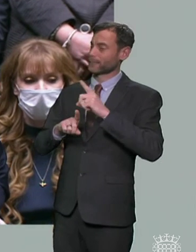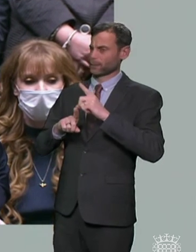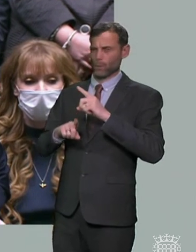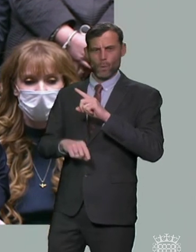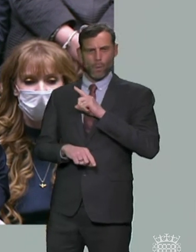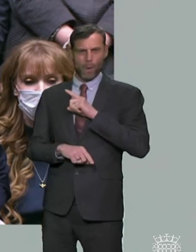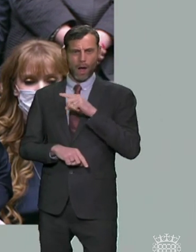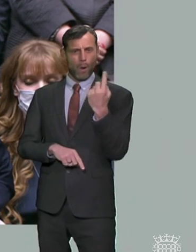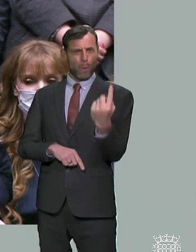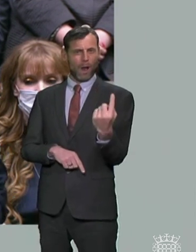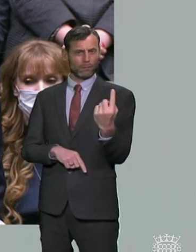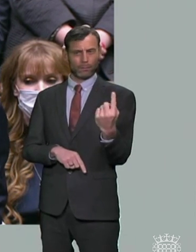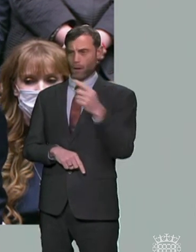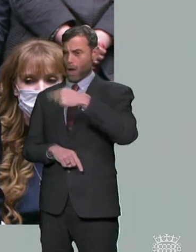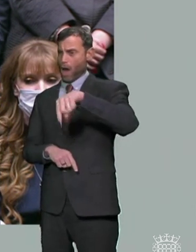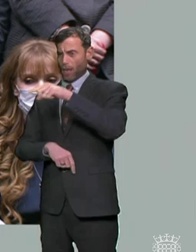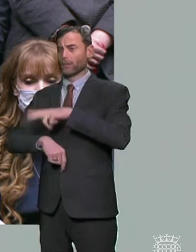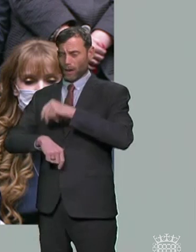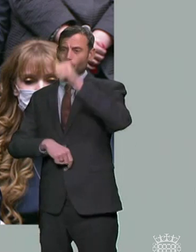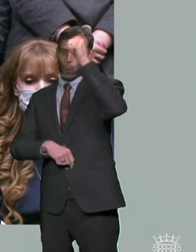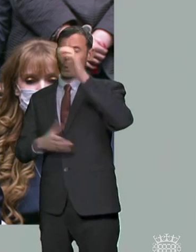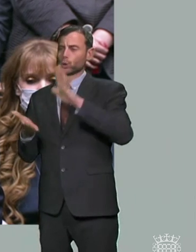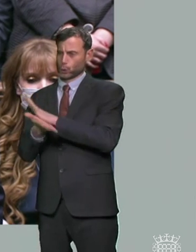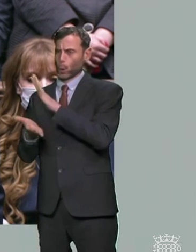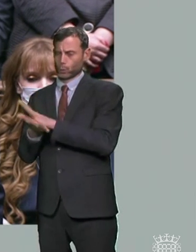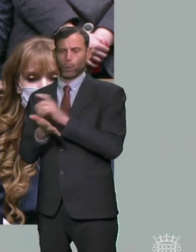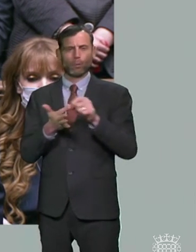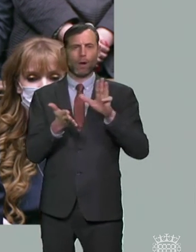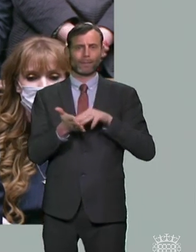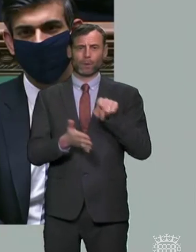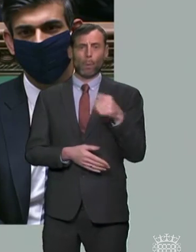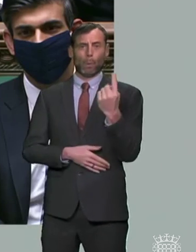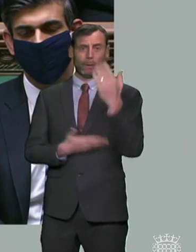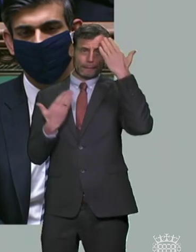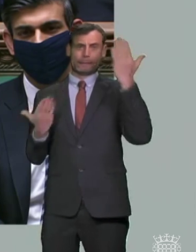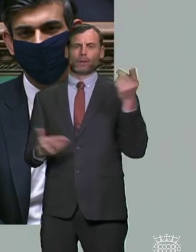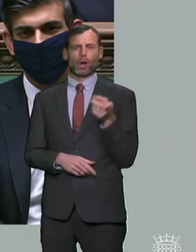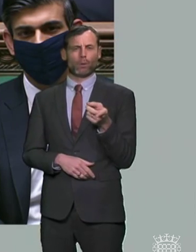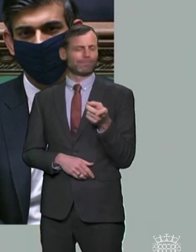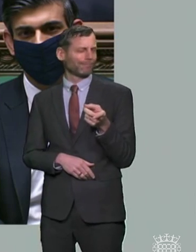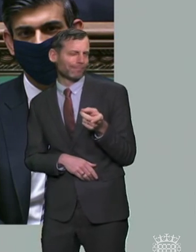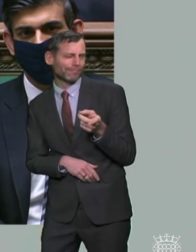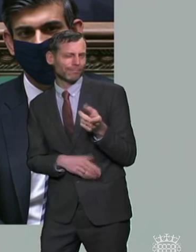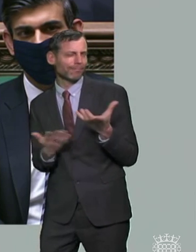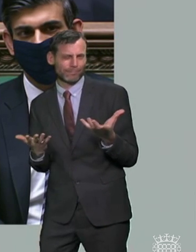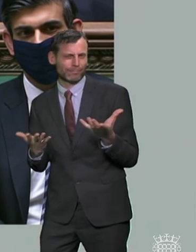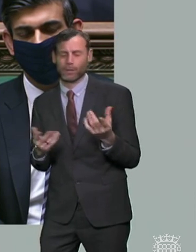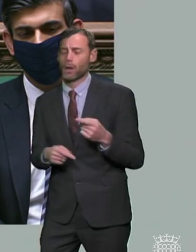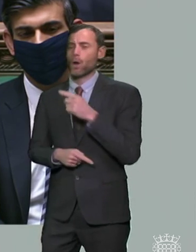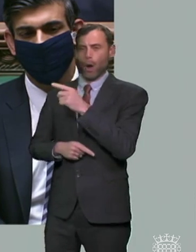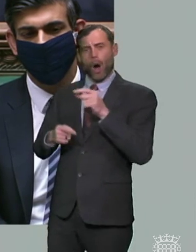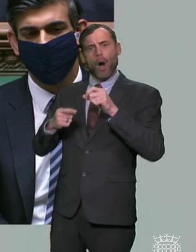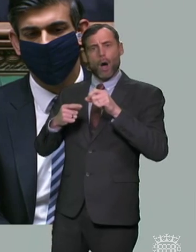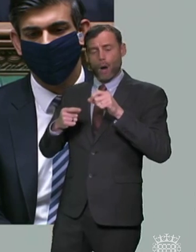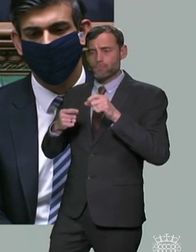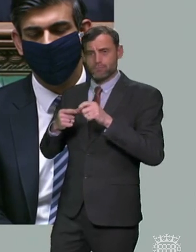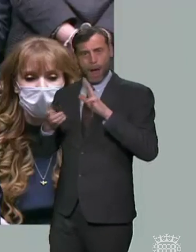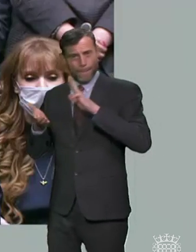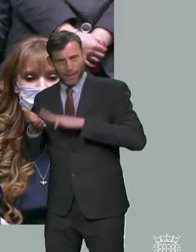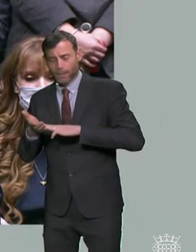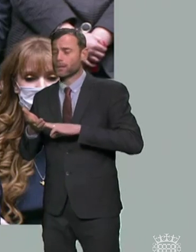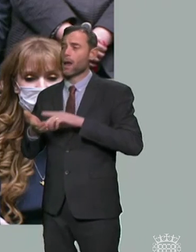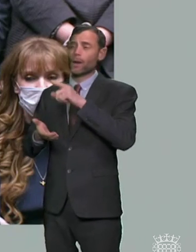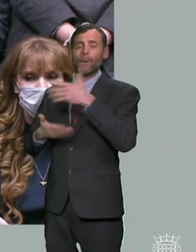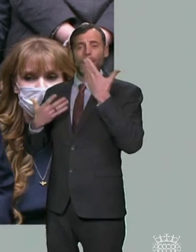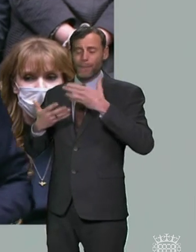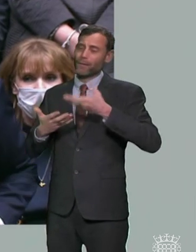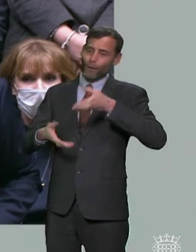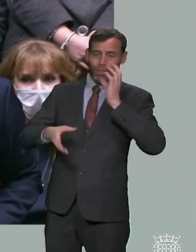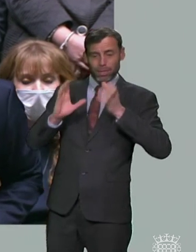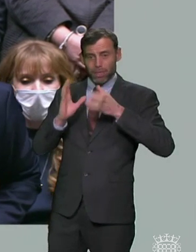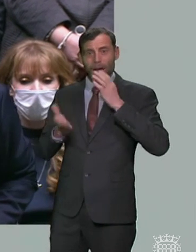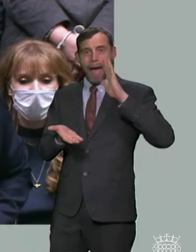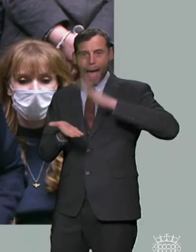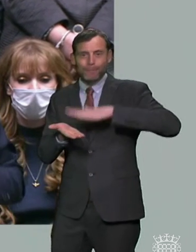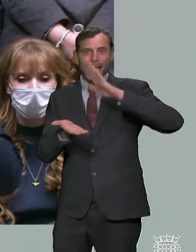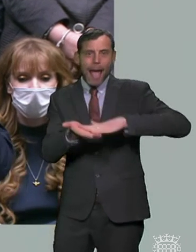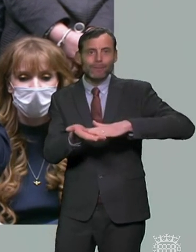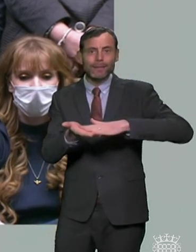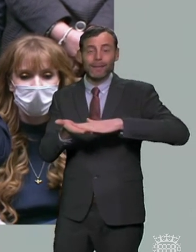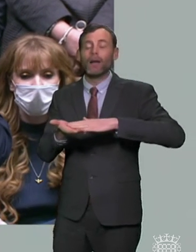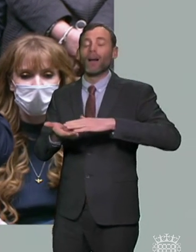It also requires the Prime Minister to ask us to accept that, as he waded through the empty bottles and platters of sandwiches, he did not realise it was a party.